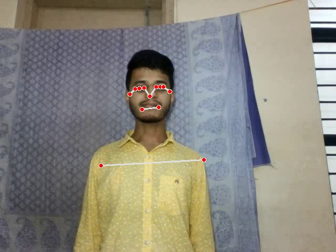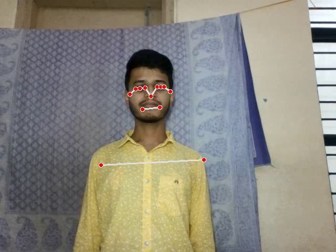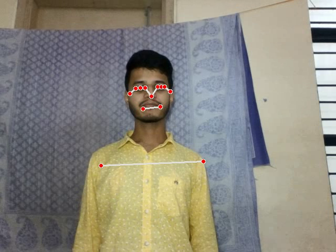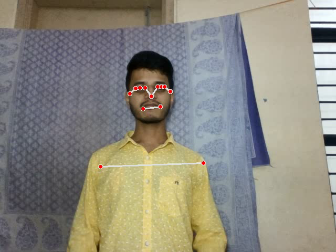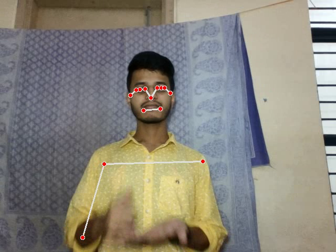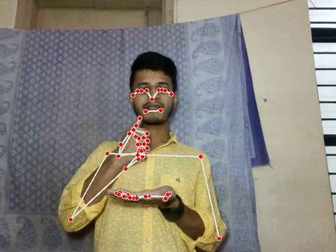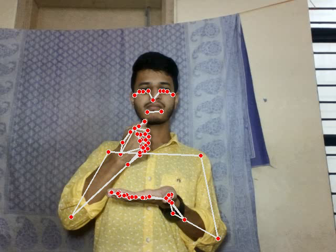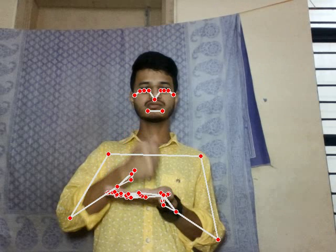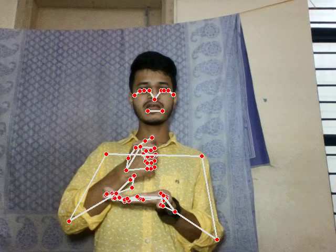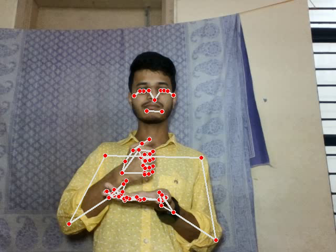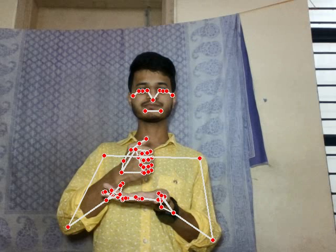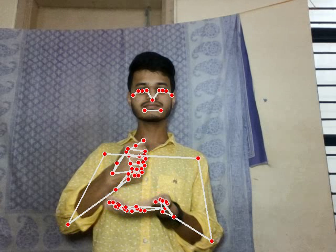help